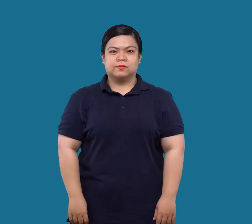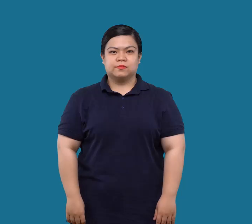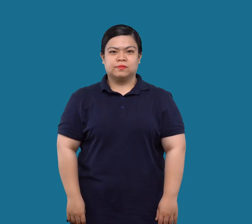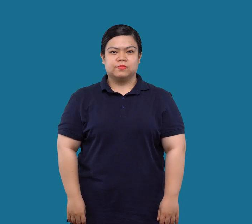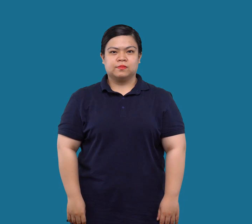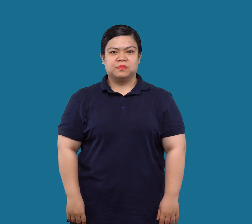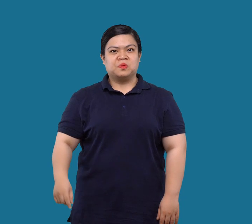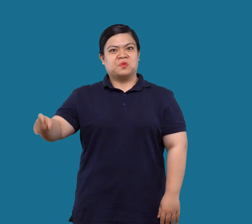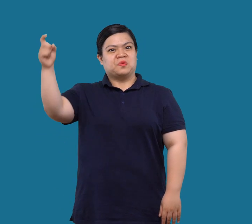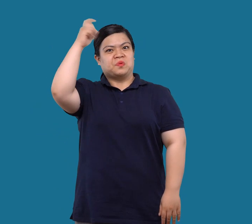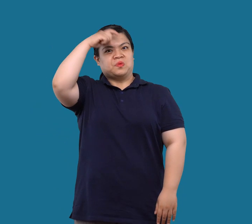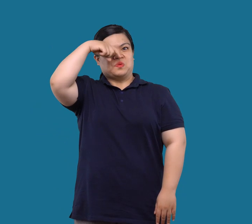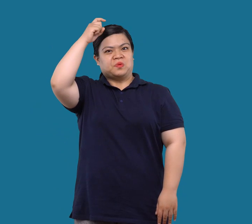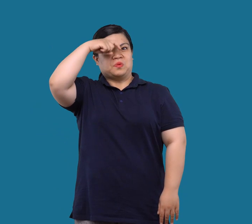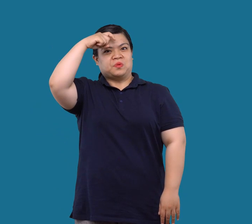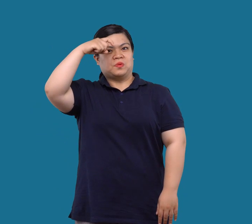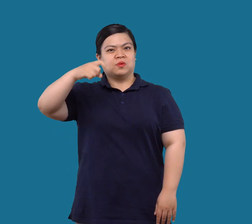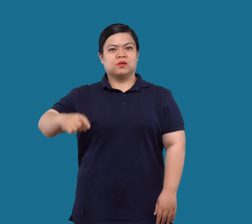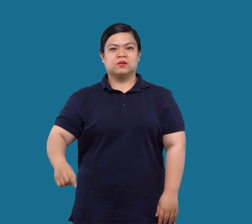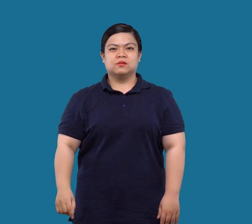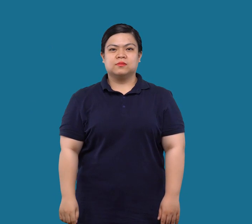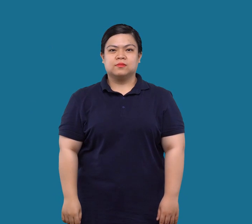thông minh